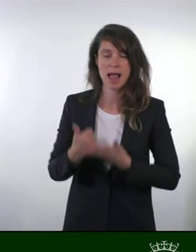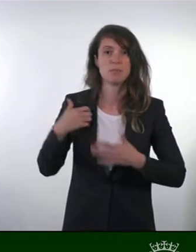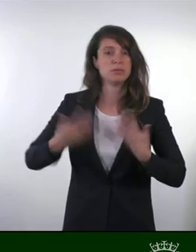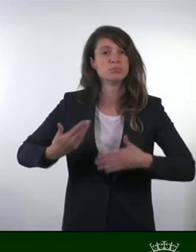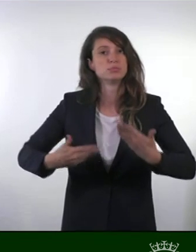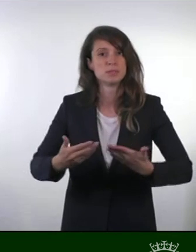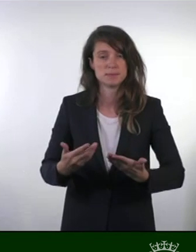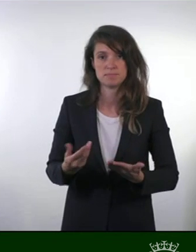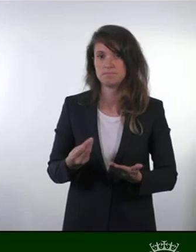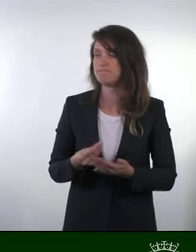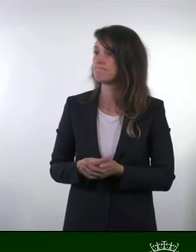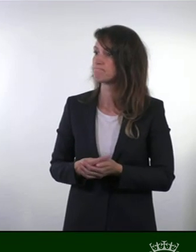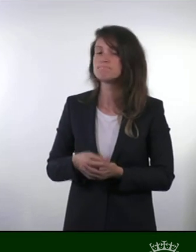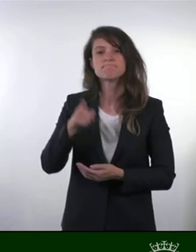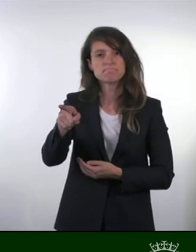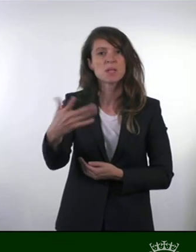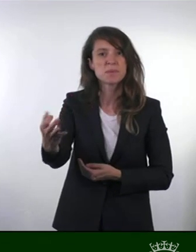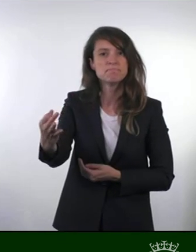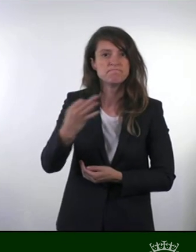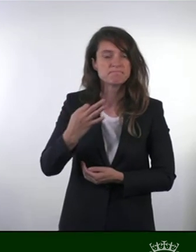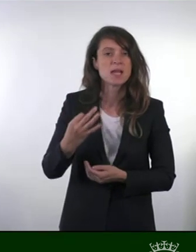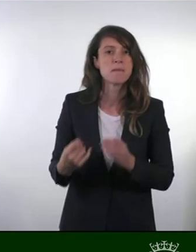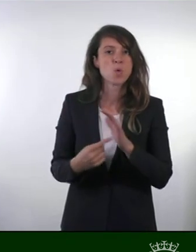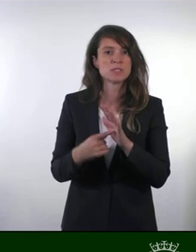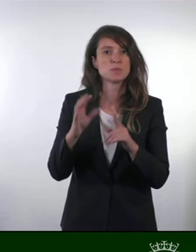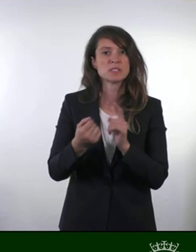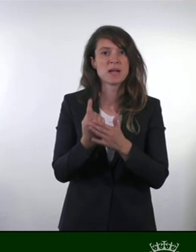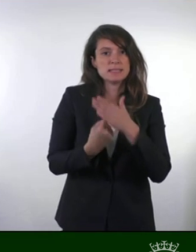The honourable Lady raises a very important point about the self-employed.